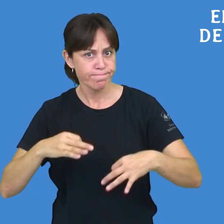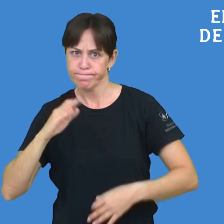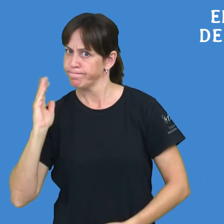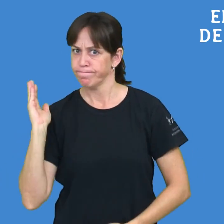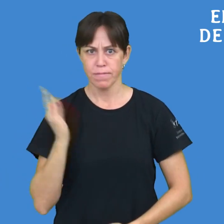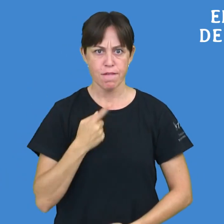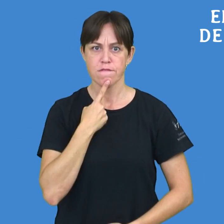afectar